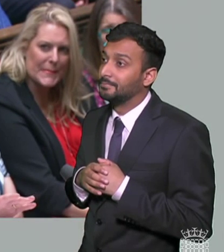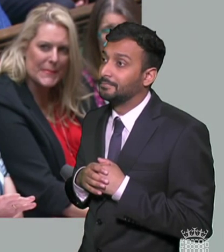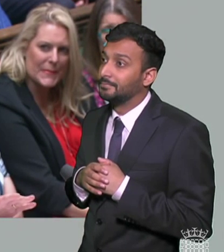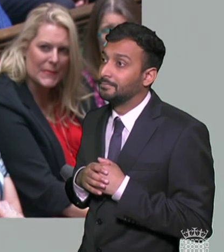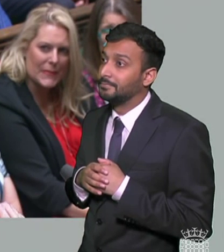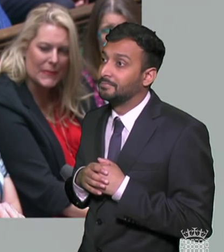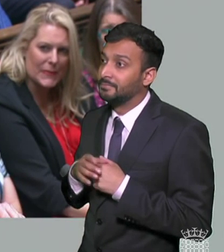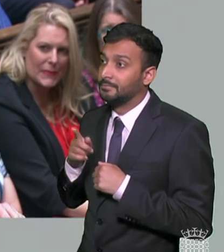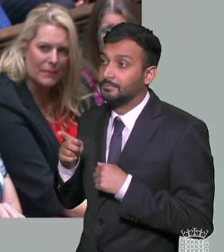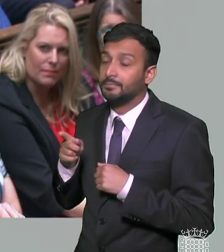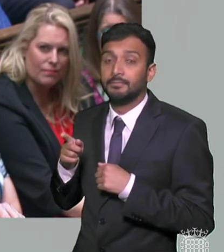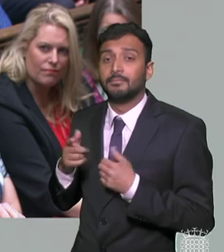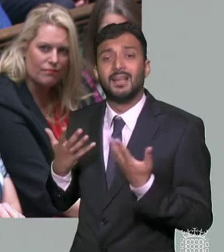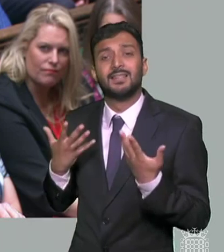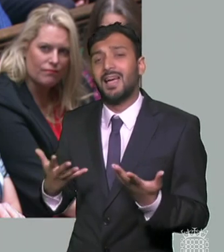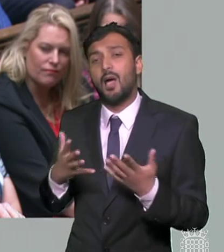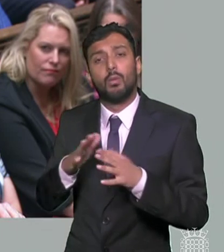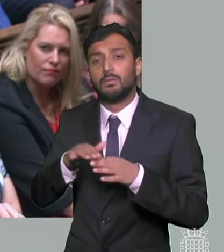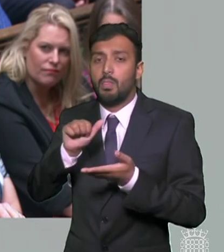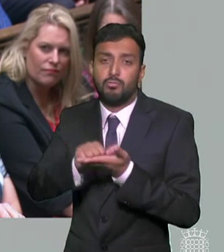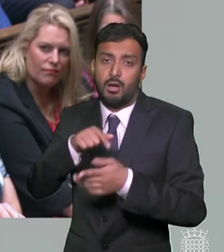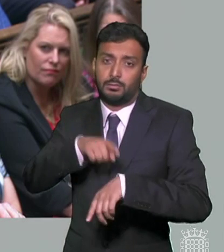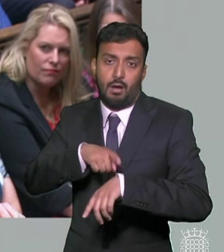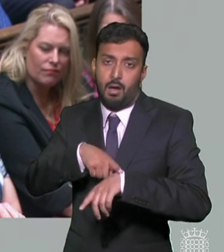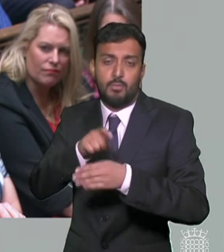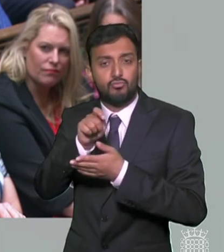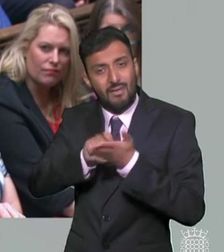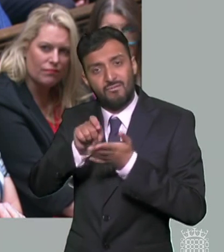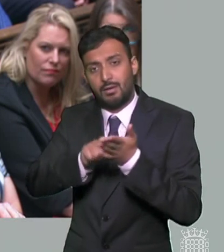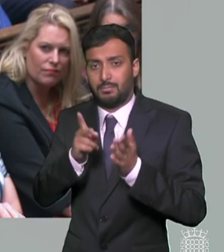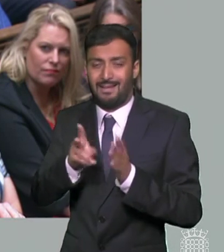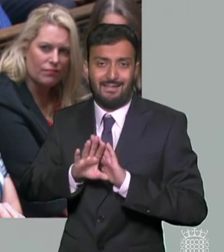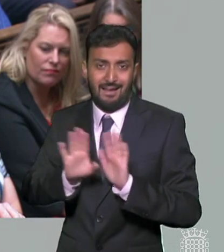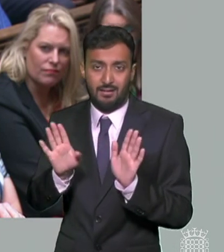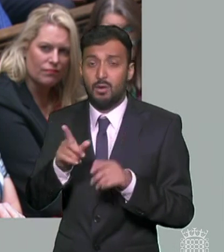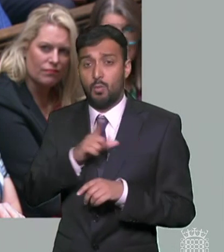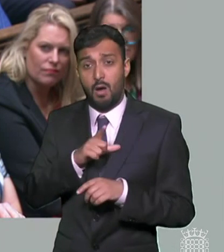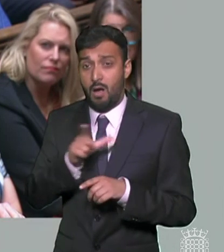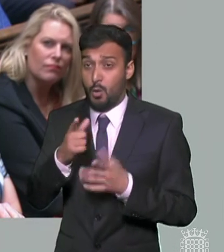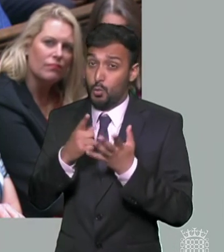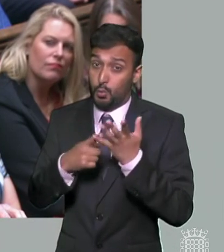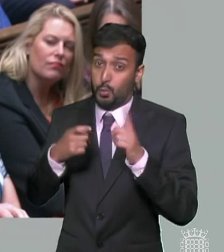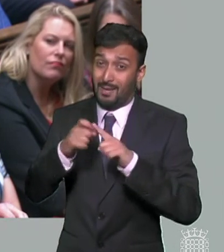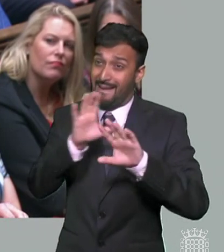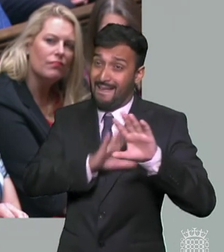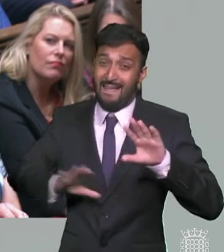It is not the right time for another referendum given the challenges we face as one United Kingdom.